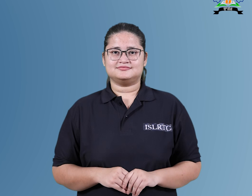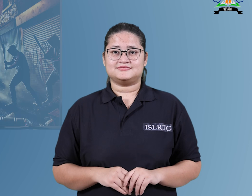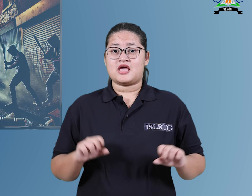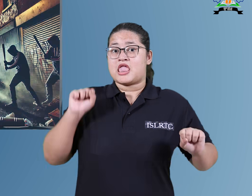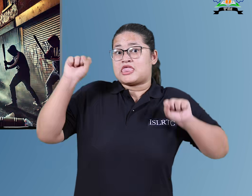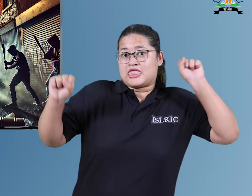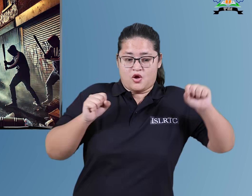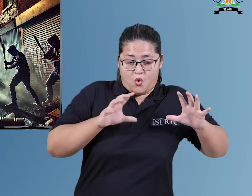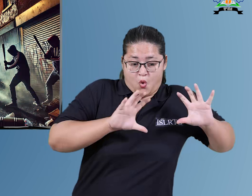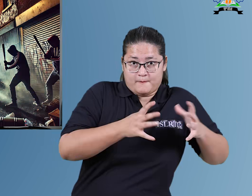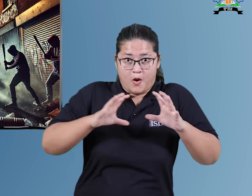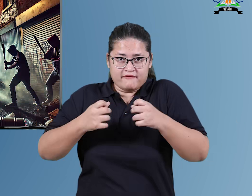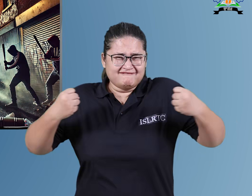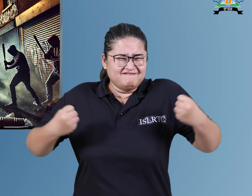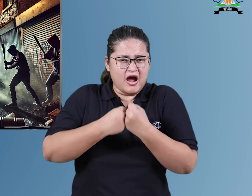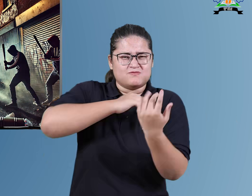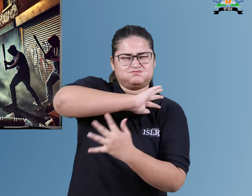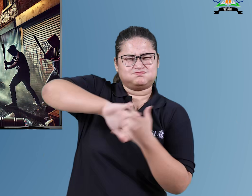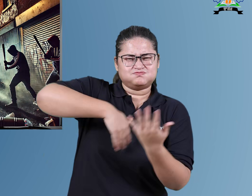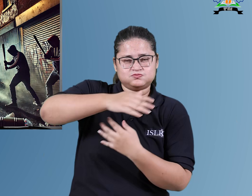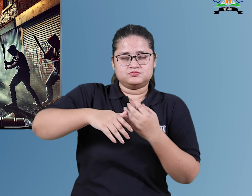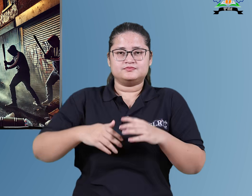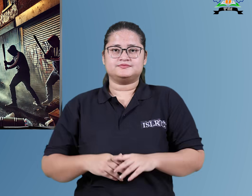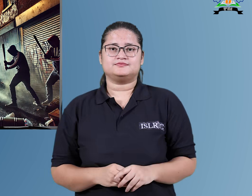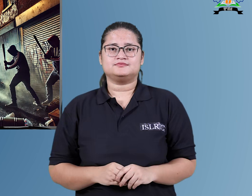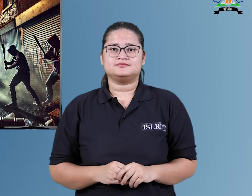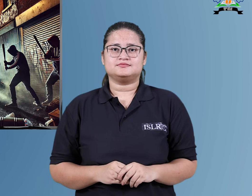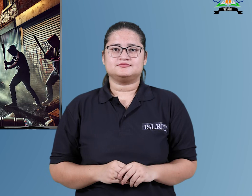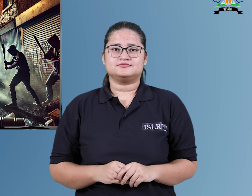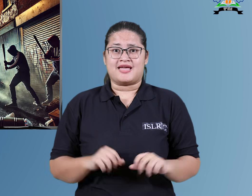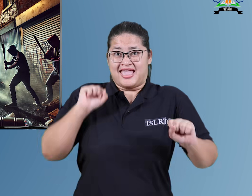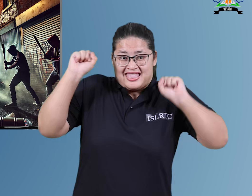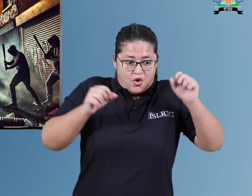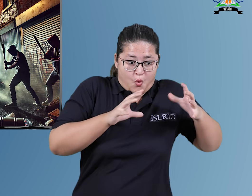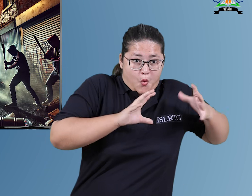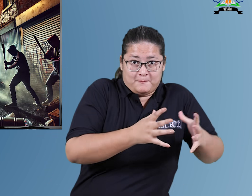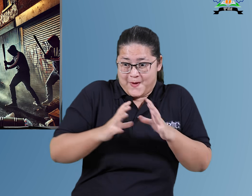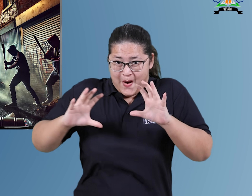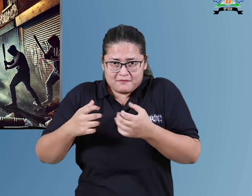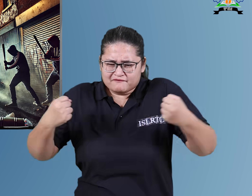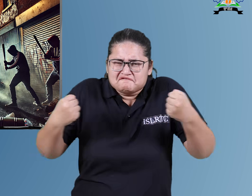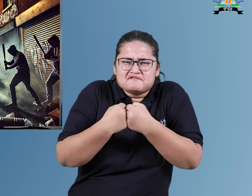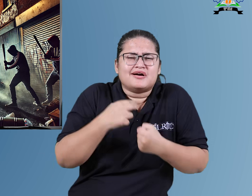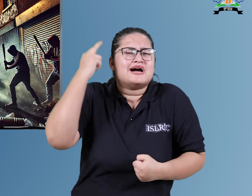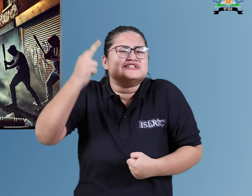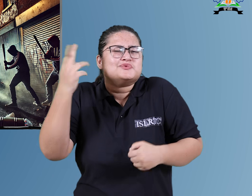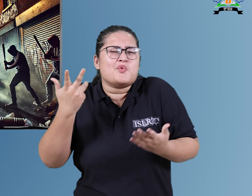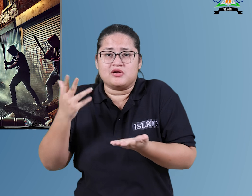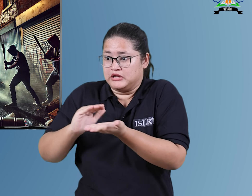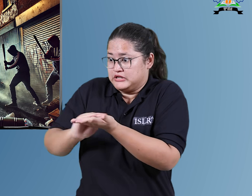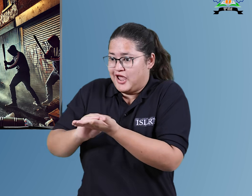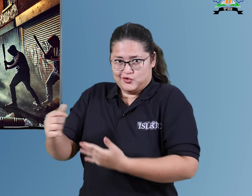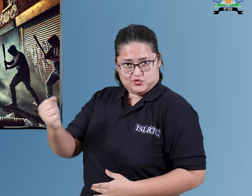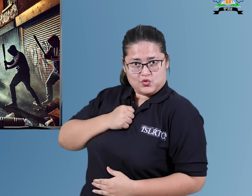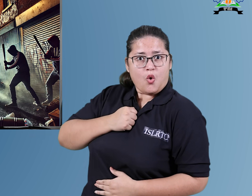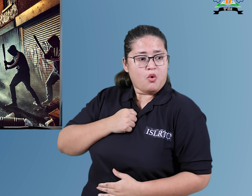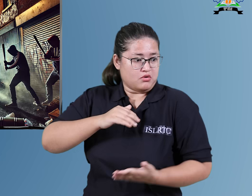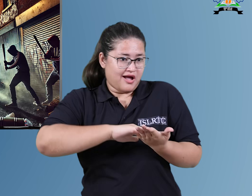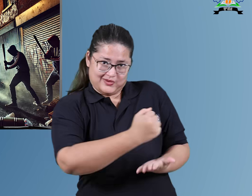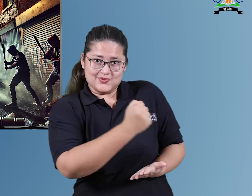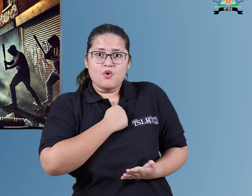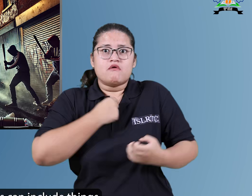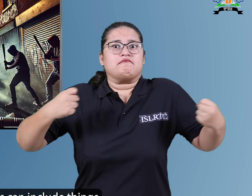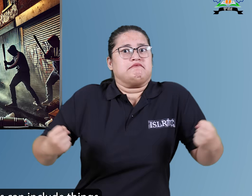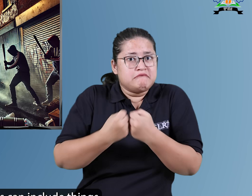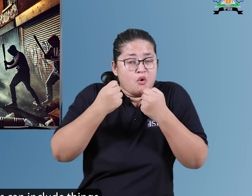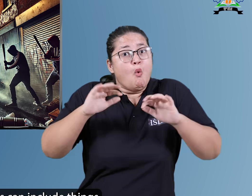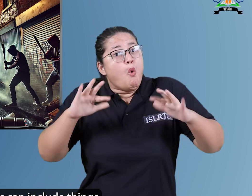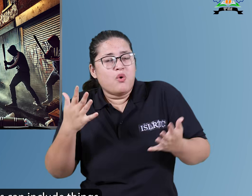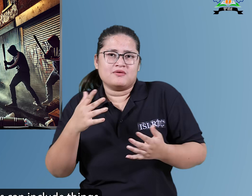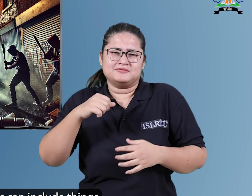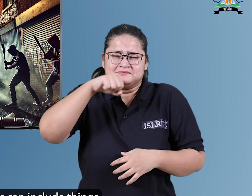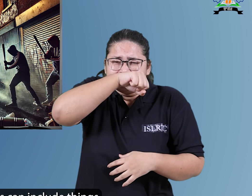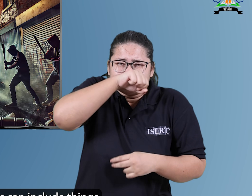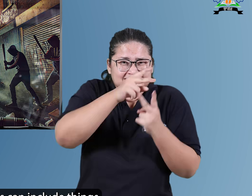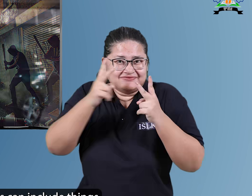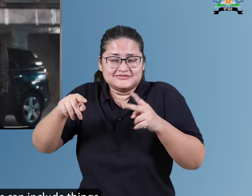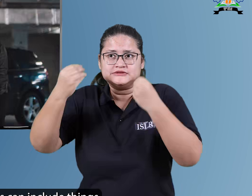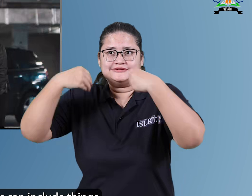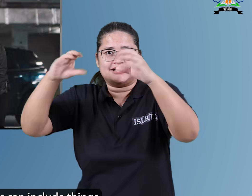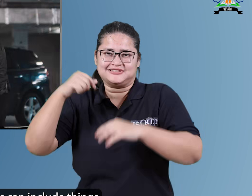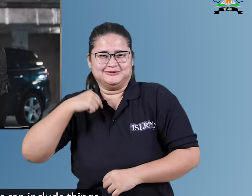Gangwar "Gangwar" means violent fights between two gangs. These fights can include things like turf wars and drug dealing.